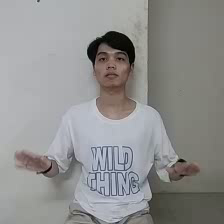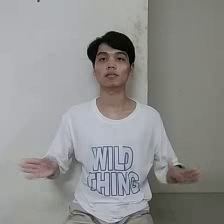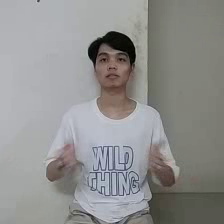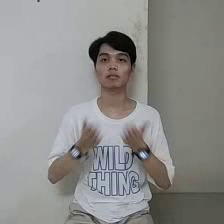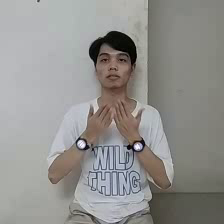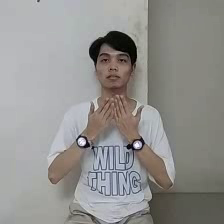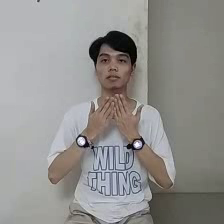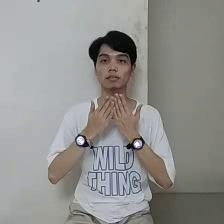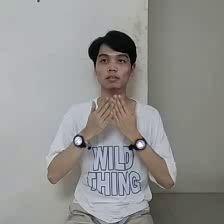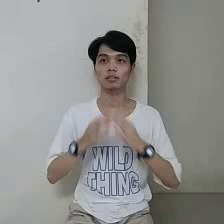Bế mạc